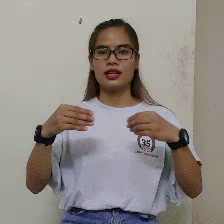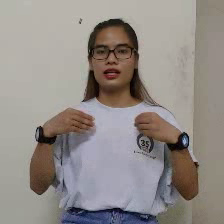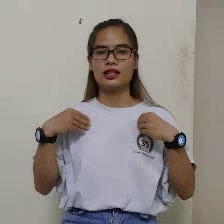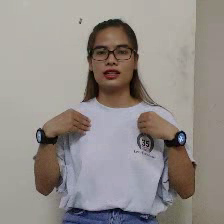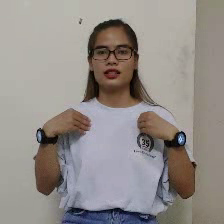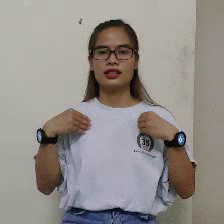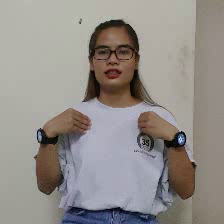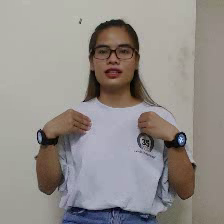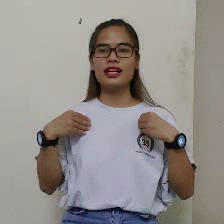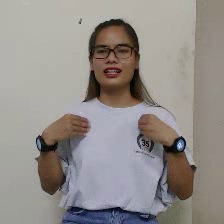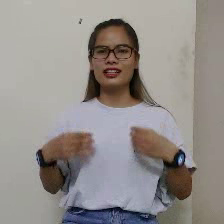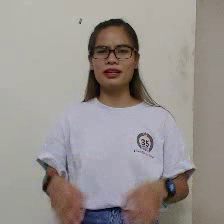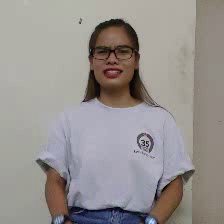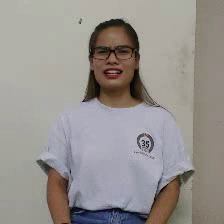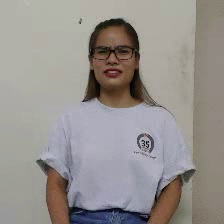Chấp nhận